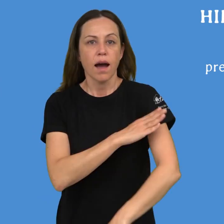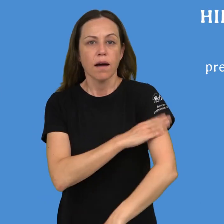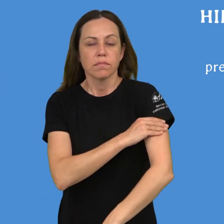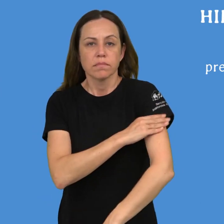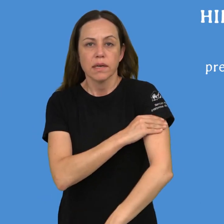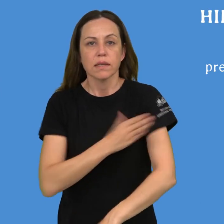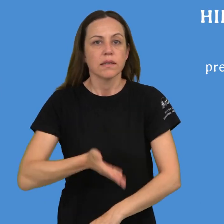tensión